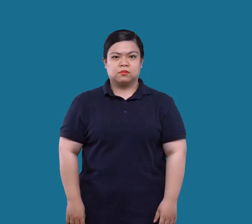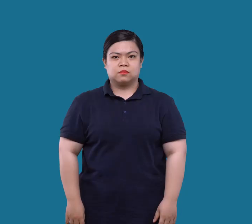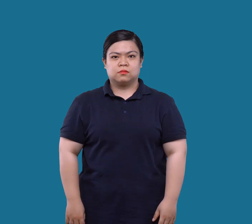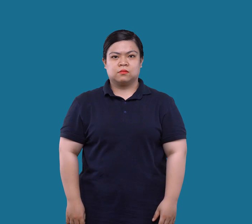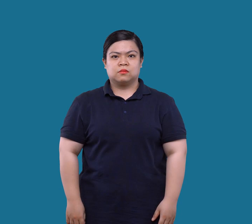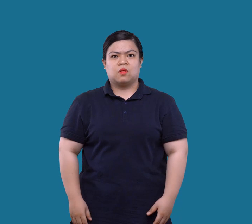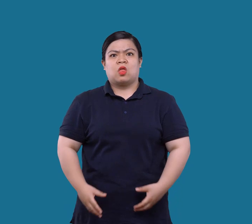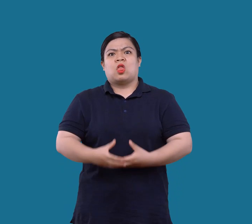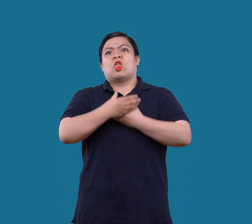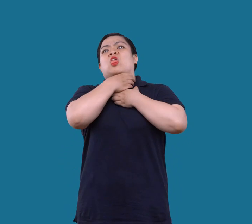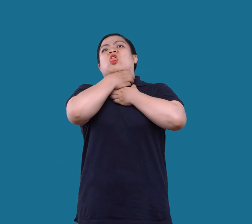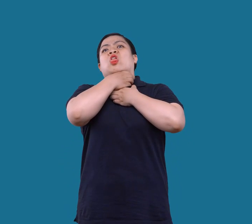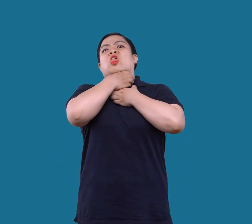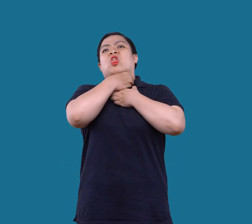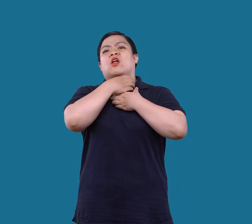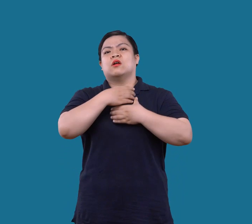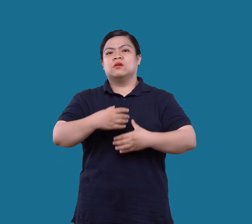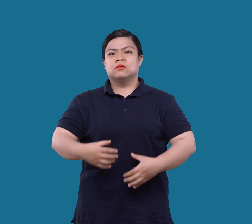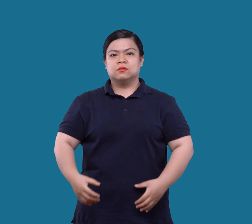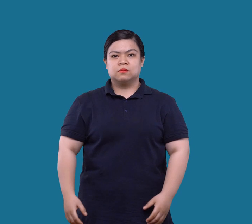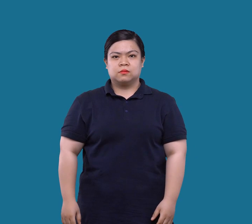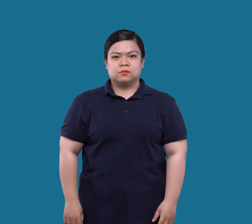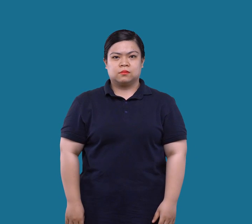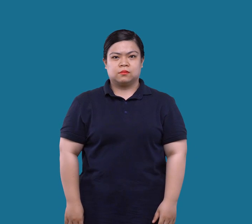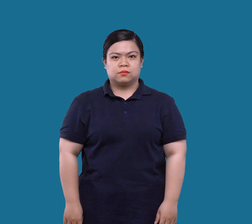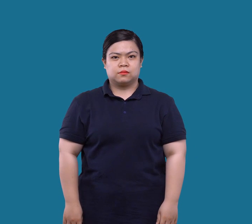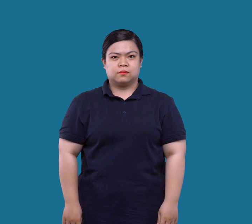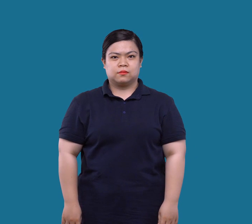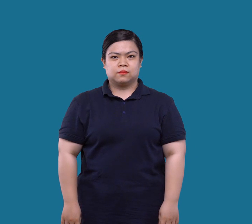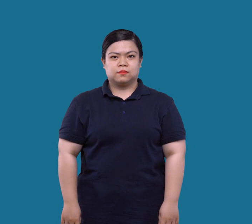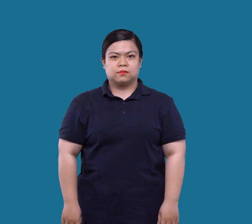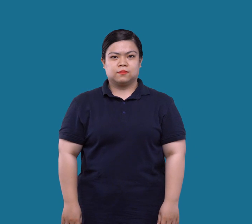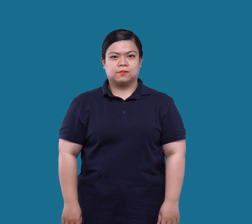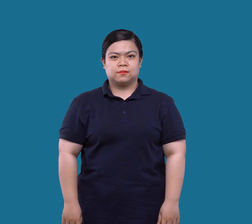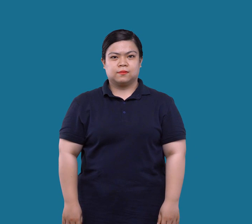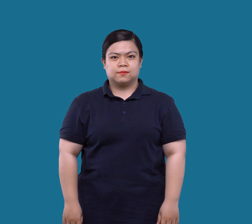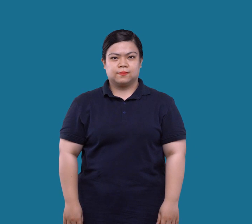tóm cổ